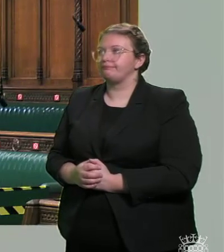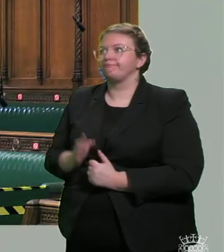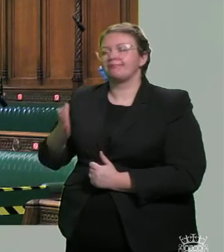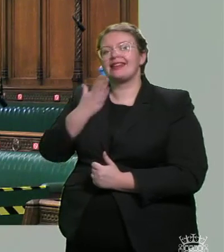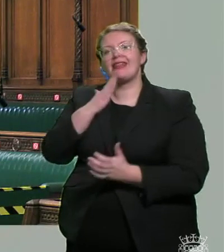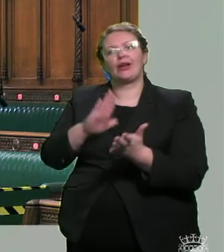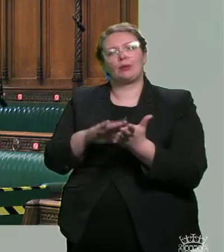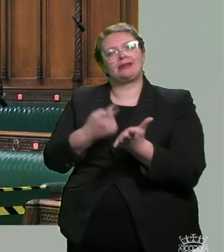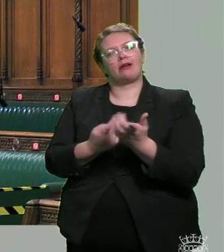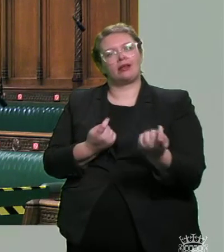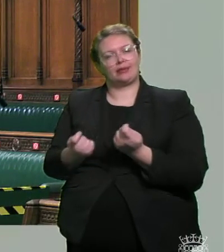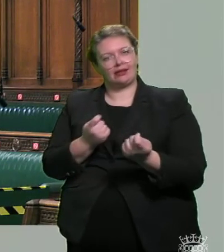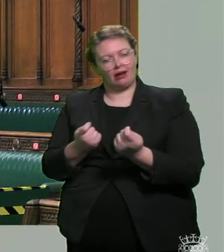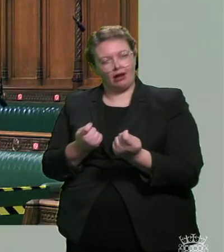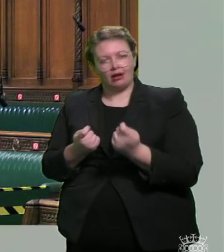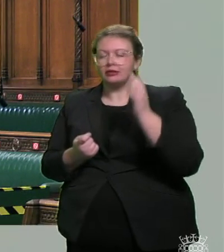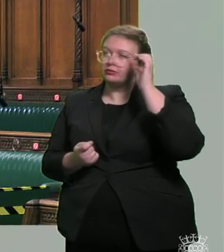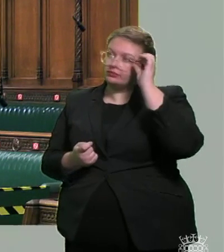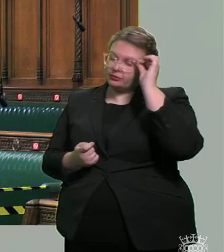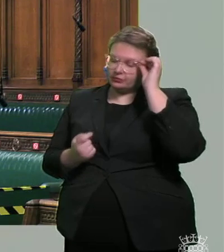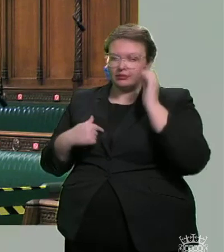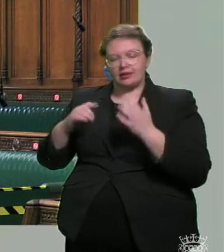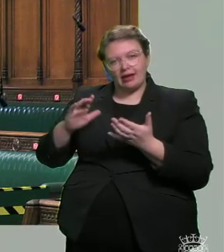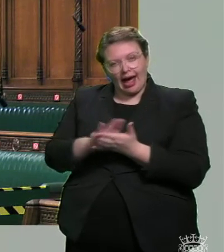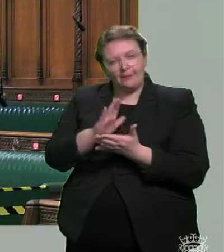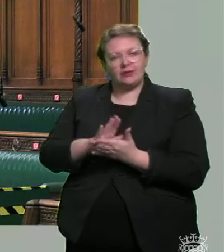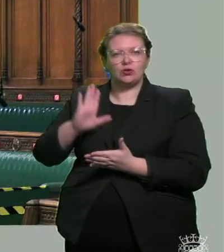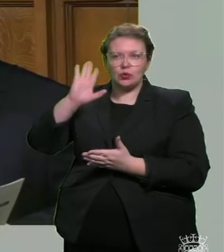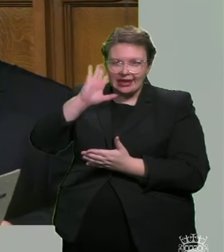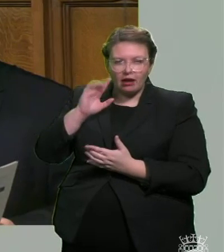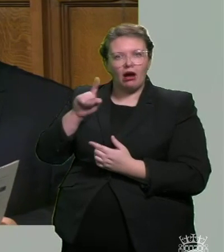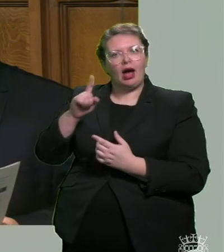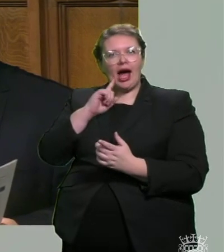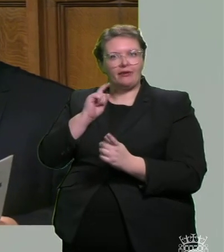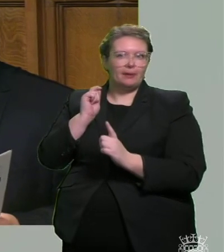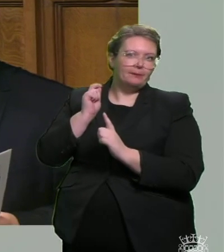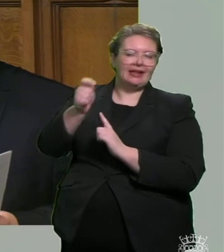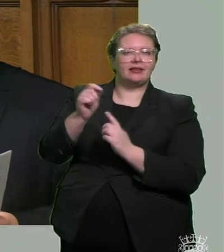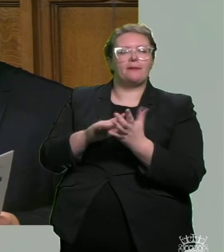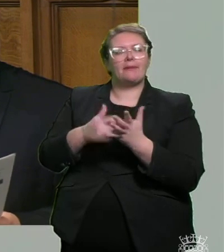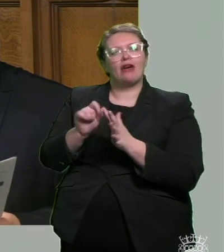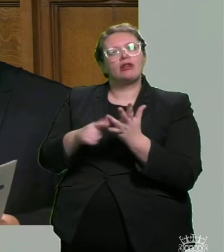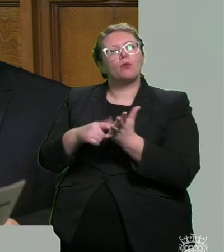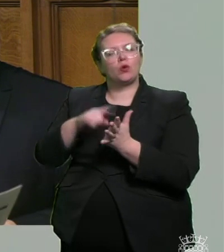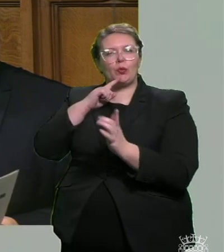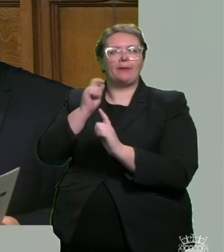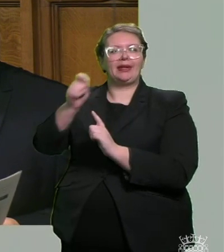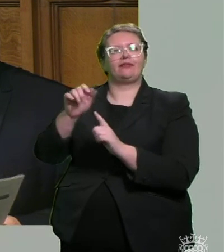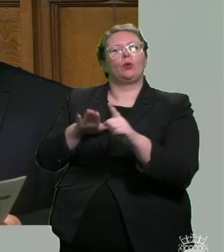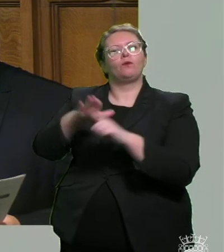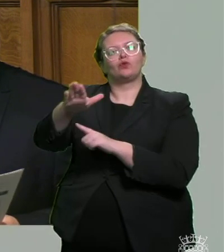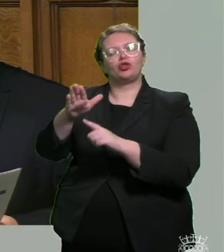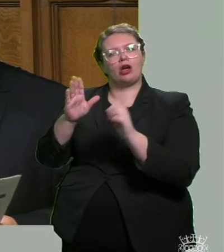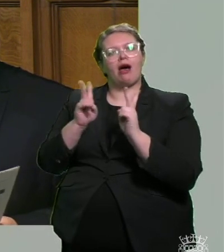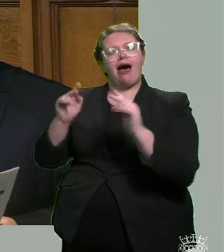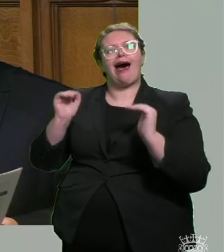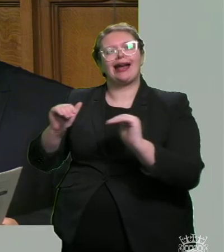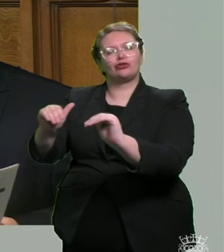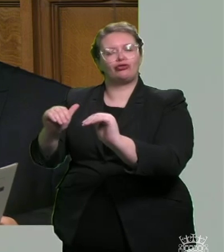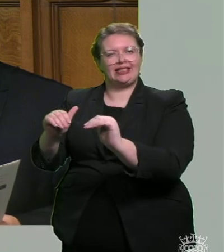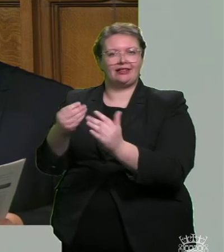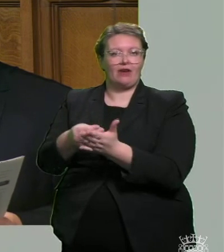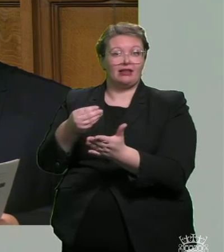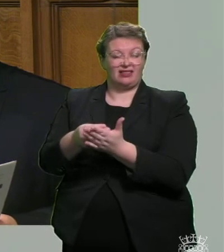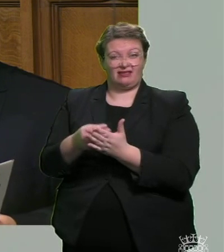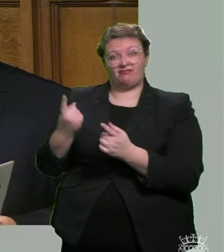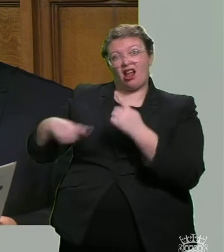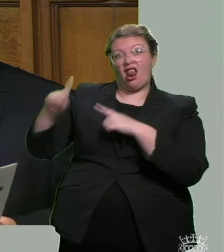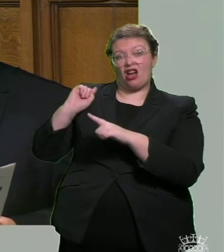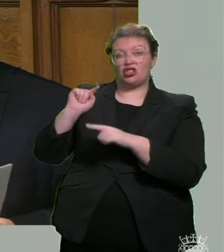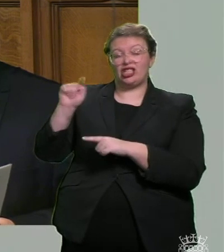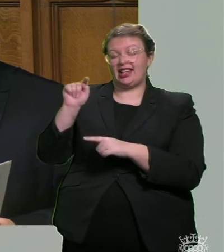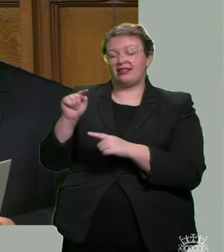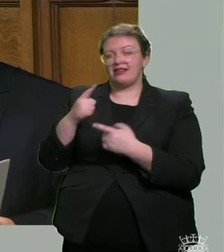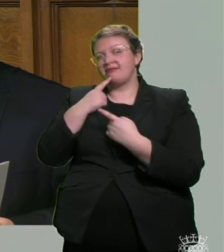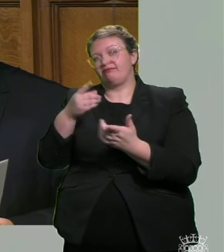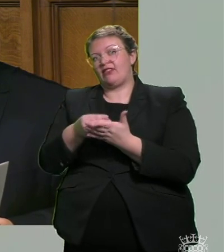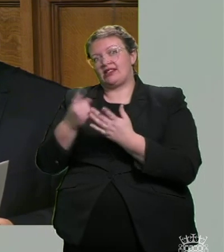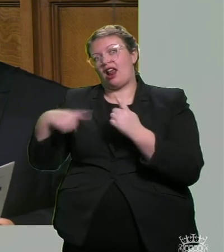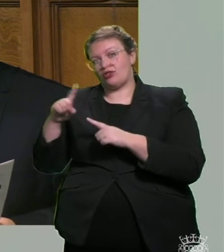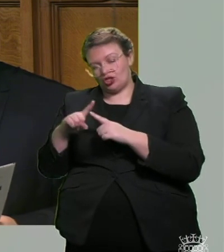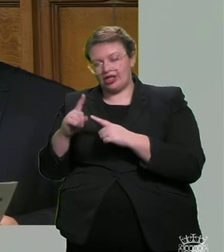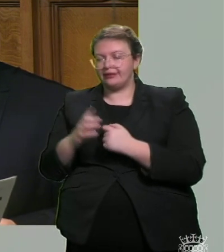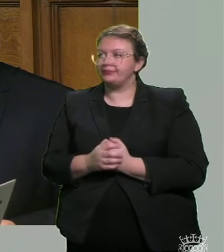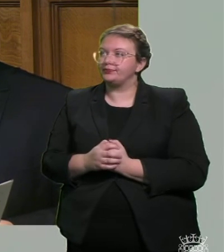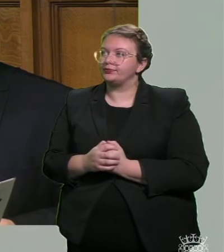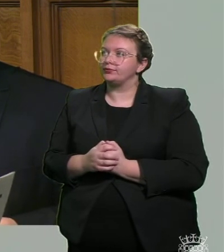We were delighted to hear that Maryport, in my constituency of Workington, was successful in our bid for the future high streets fund, one of my right honourable Friend’s 50 additional towns announced last August—a bid that I led when I was deputy leader of Allerdale Borough Council.